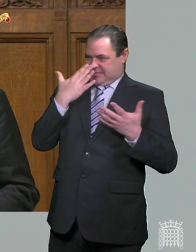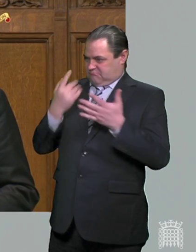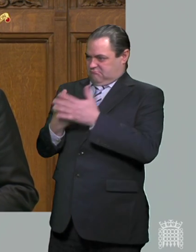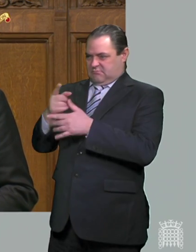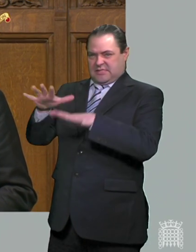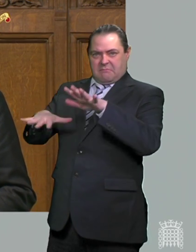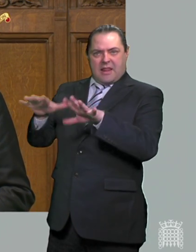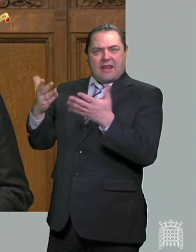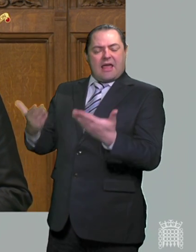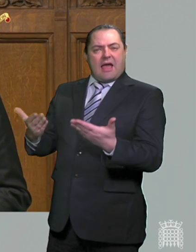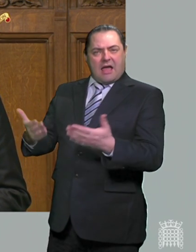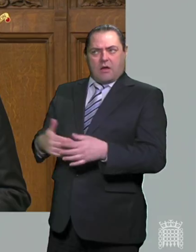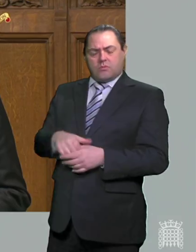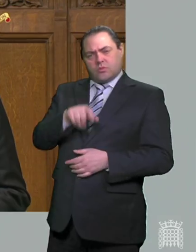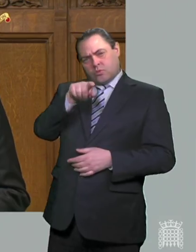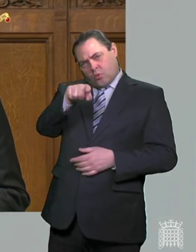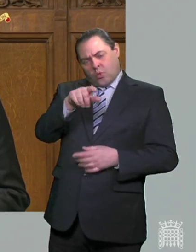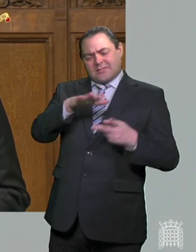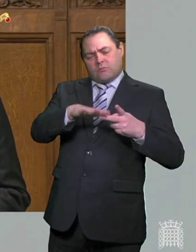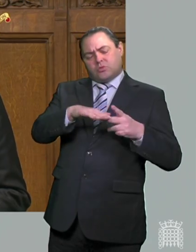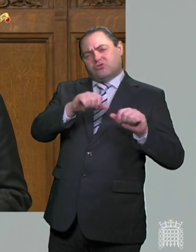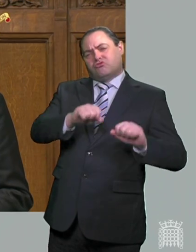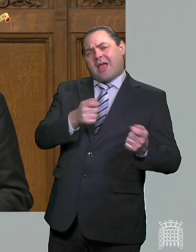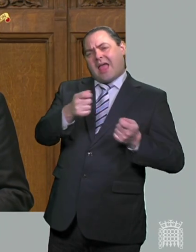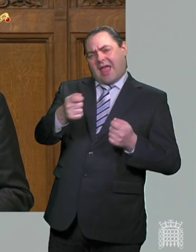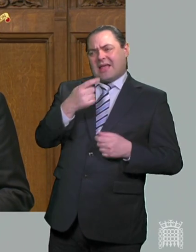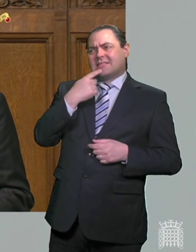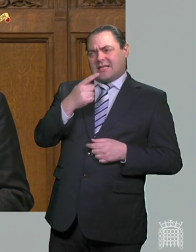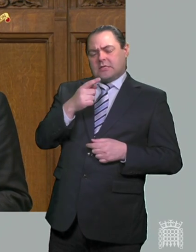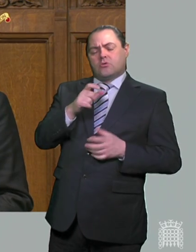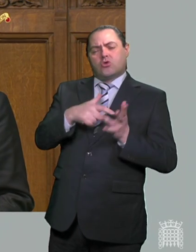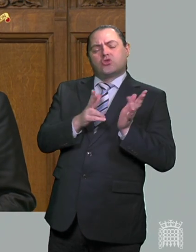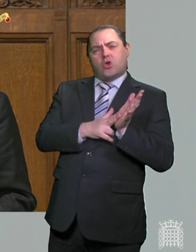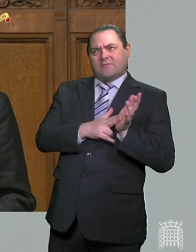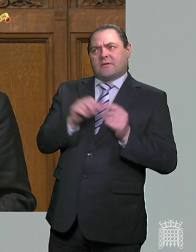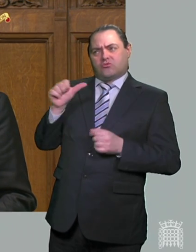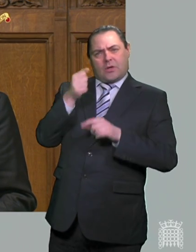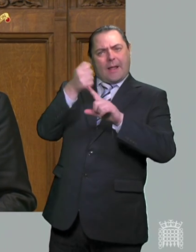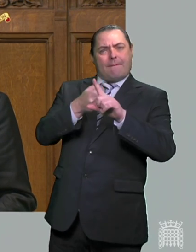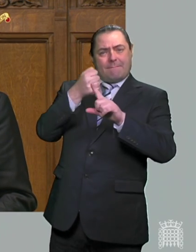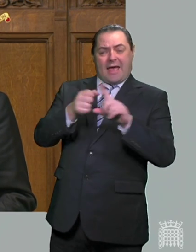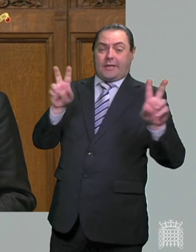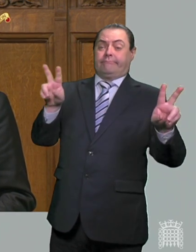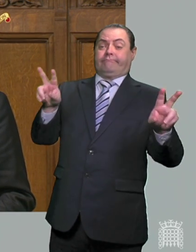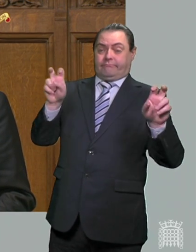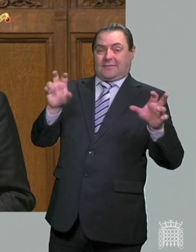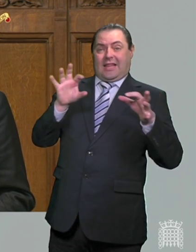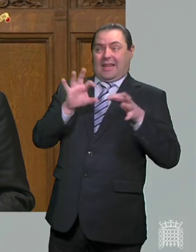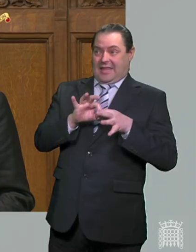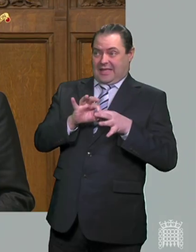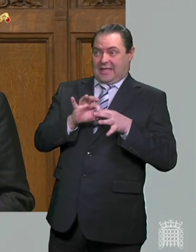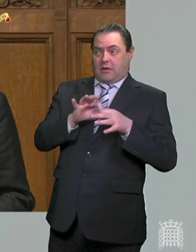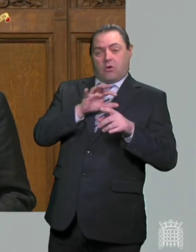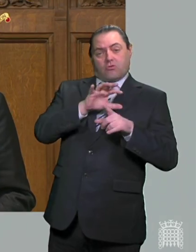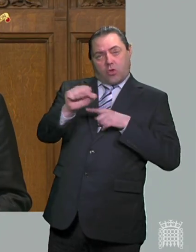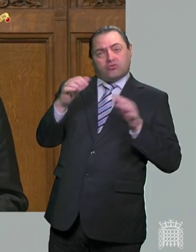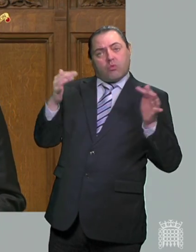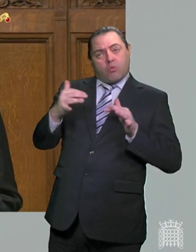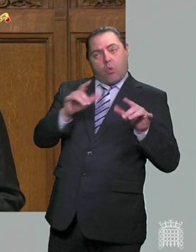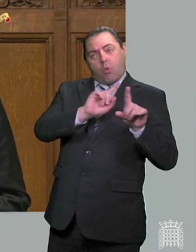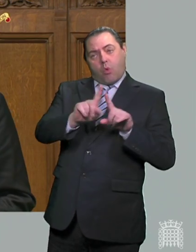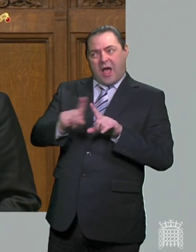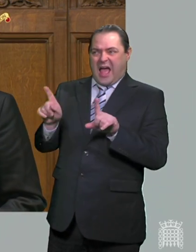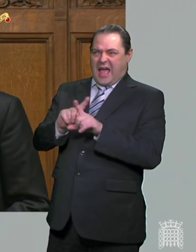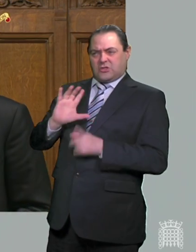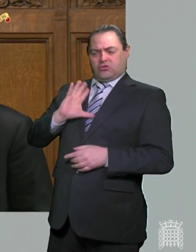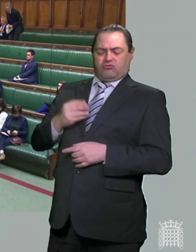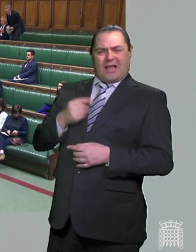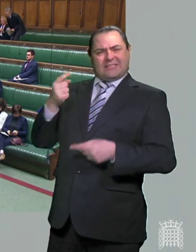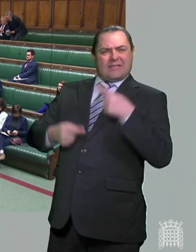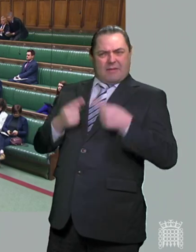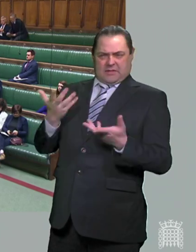What is her view of the comments of her party’s deputy chairman, the honourable Member for Ashfield, who called on the Conservative party to campaign on “a mix of culture wars and trans debate”?